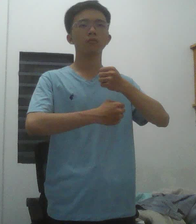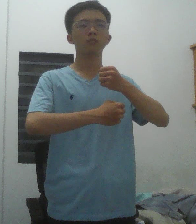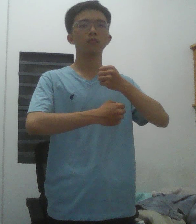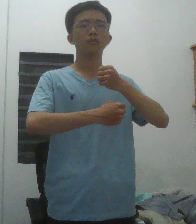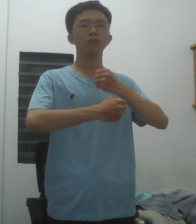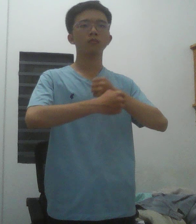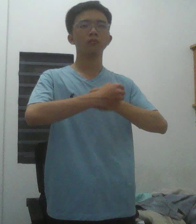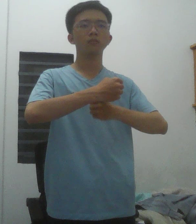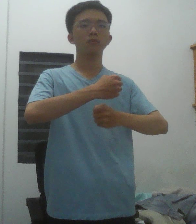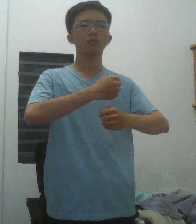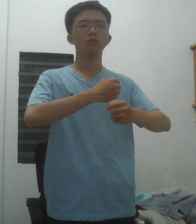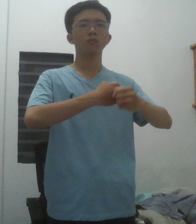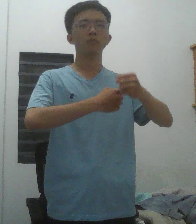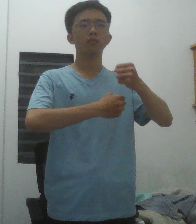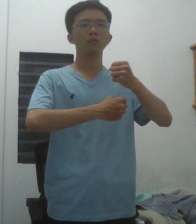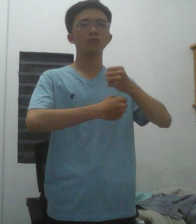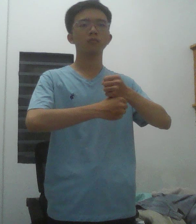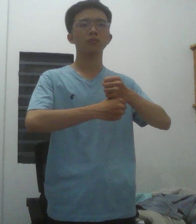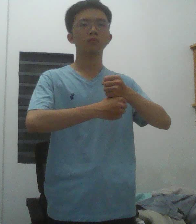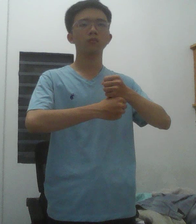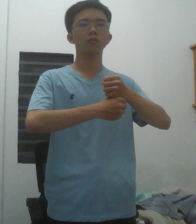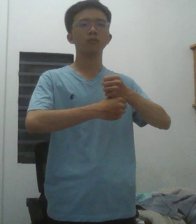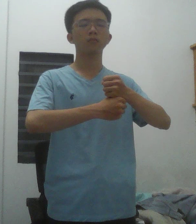nam